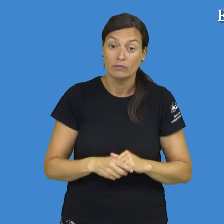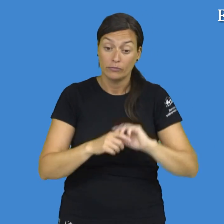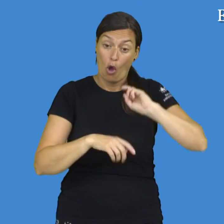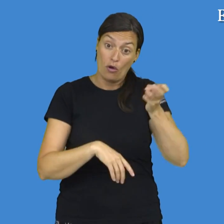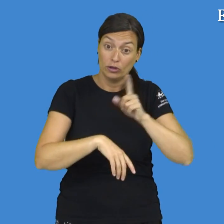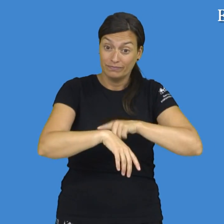otro